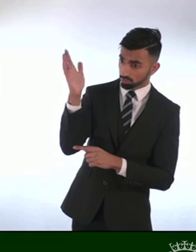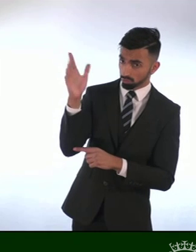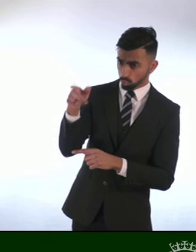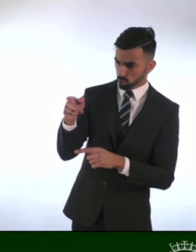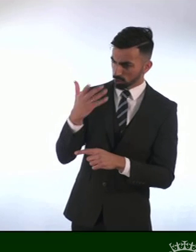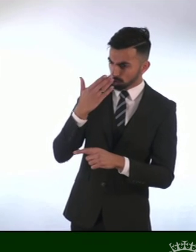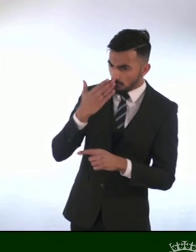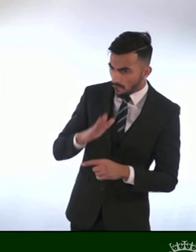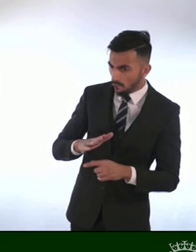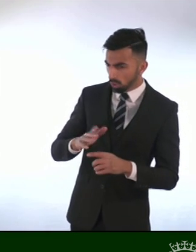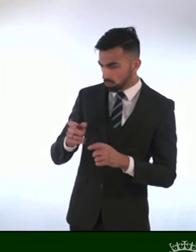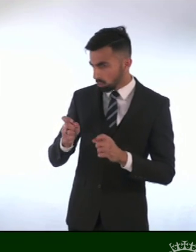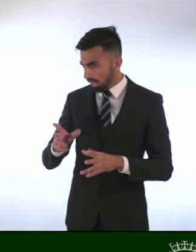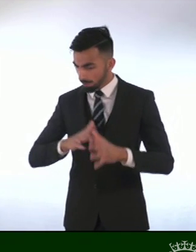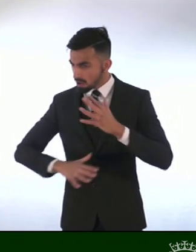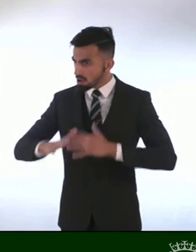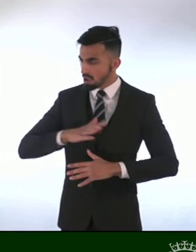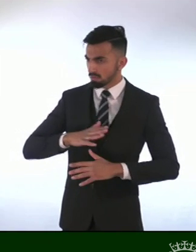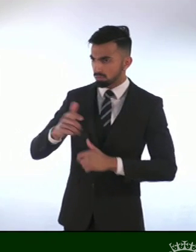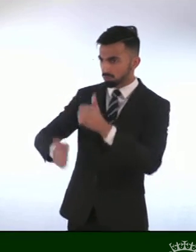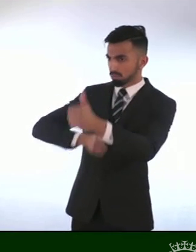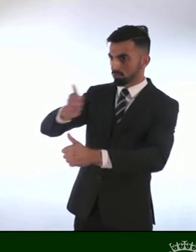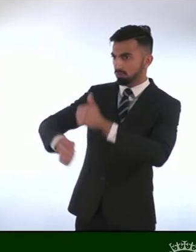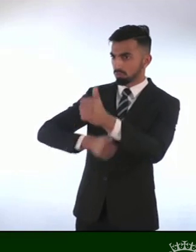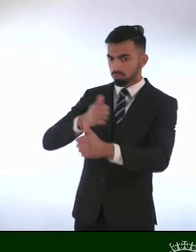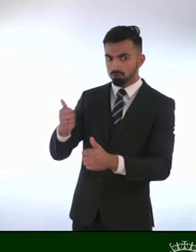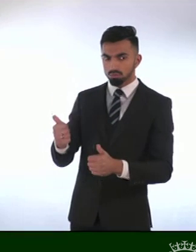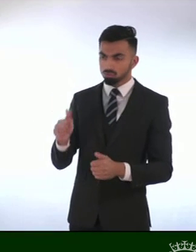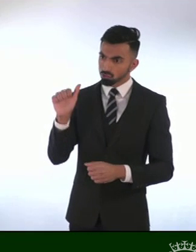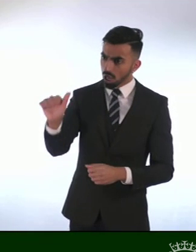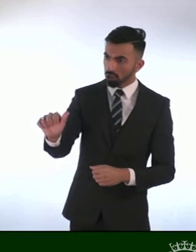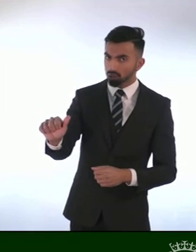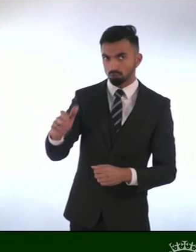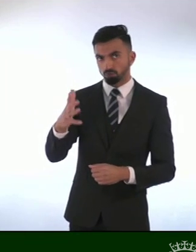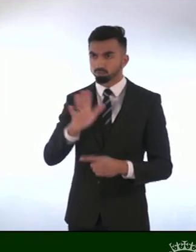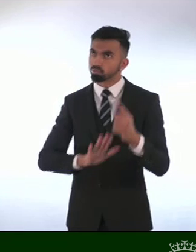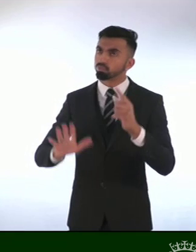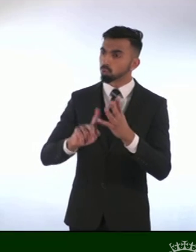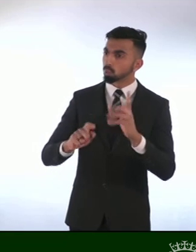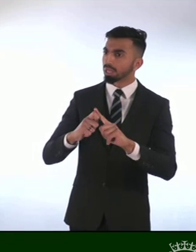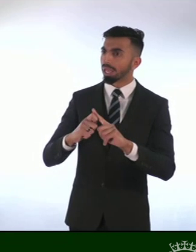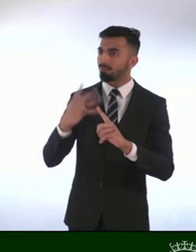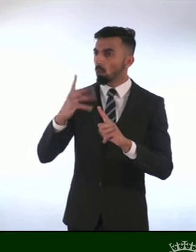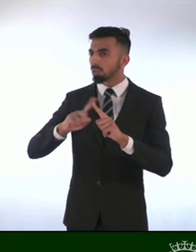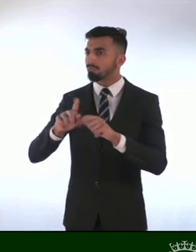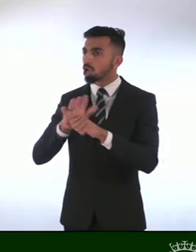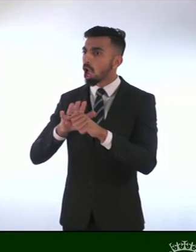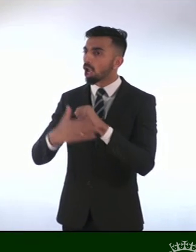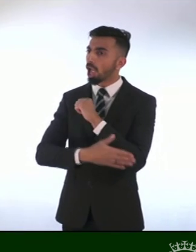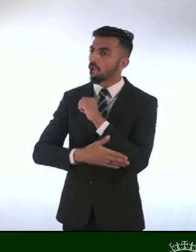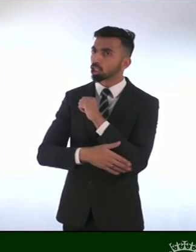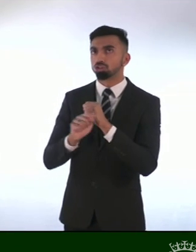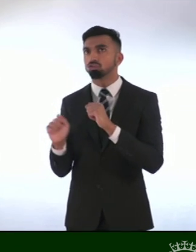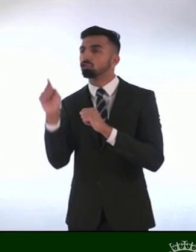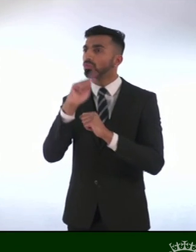Indeed, there is a huge amount of collaboration going on across all four nations of this country, as you can imagine, Mr Speaker.